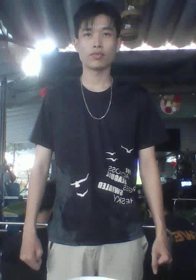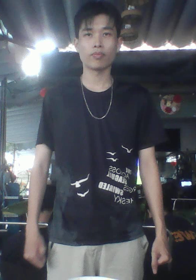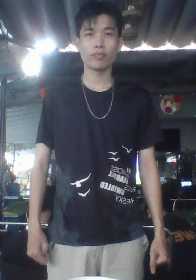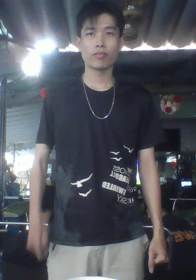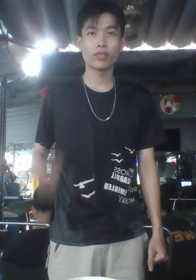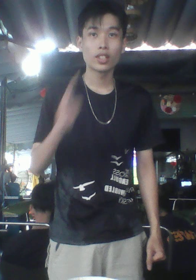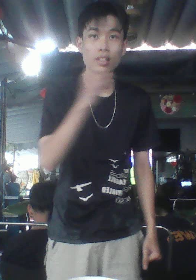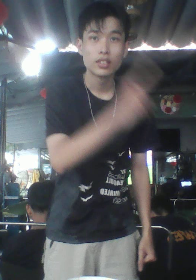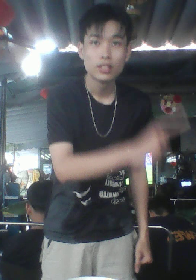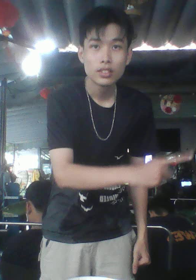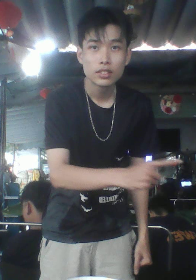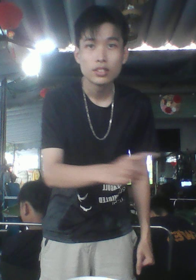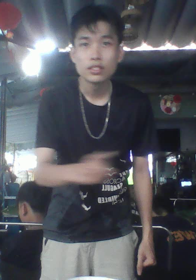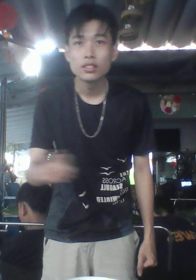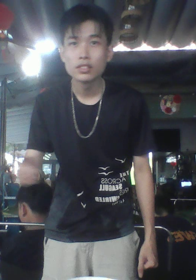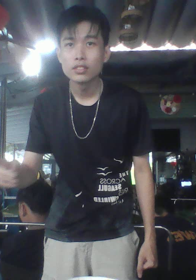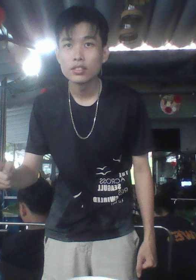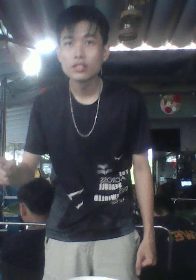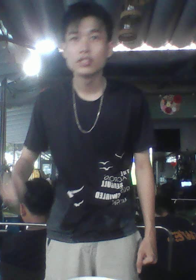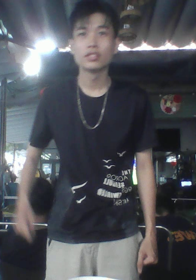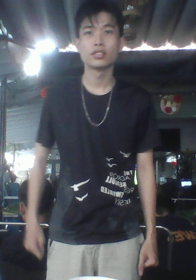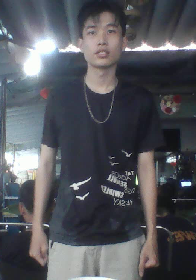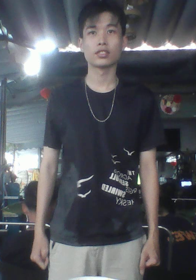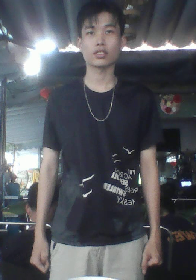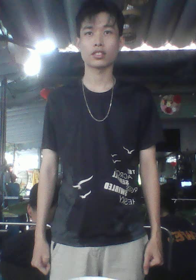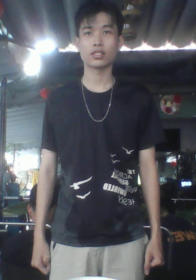cac ban